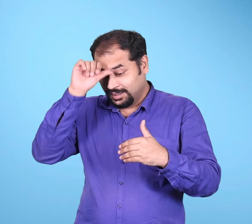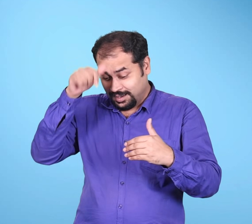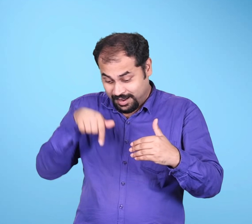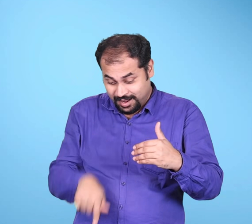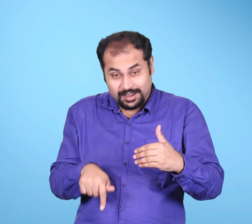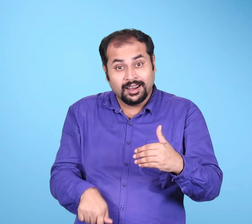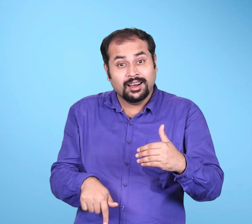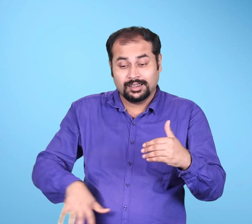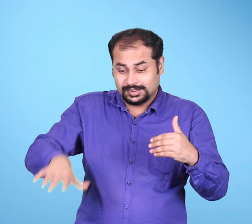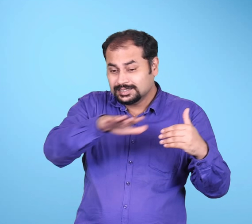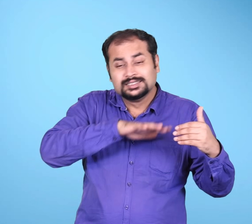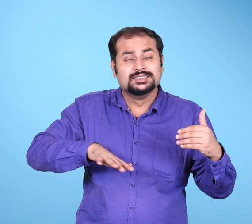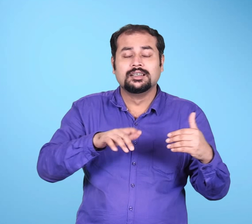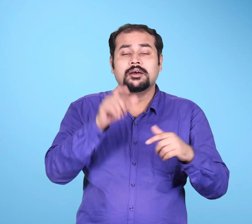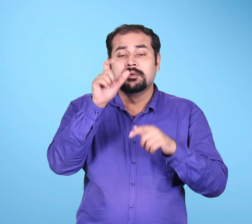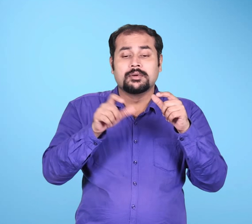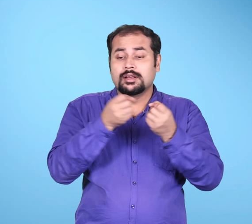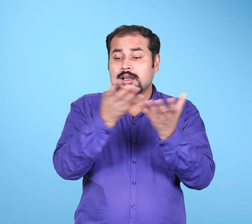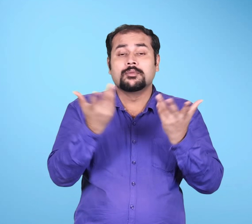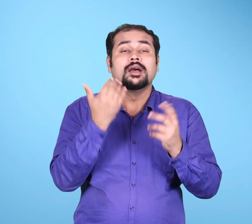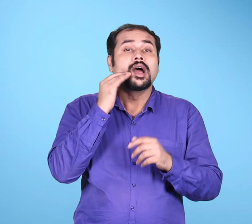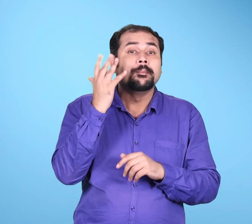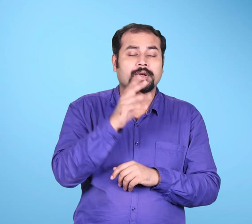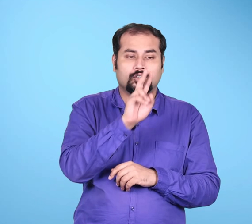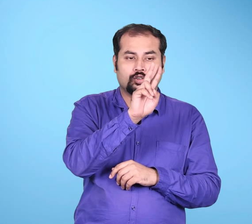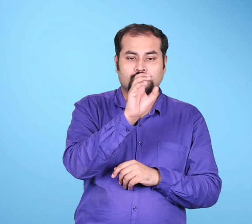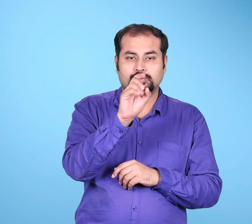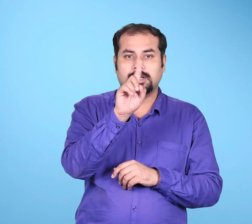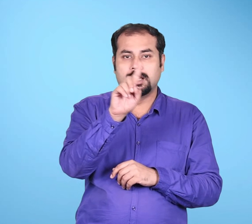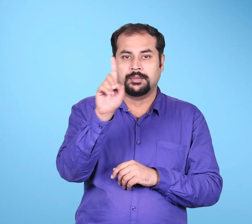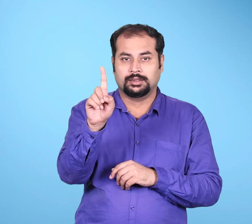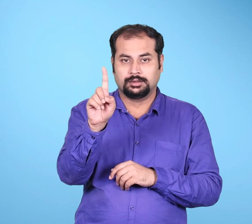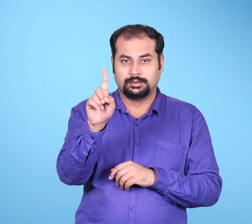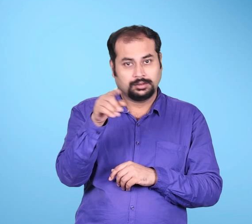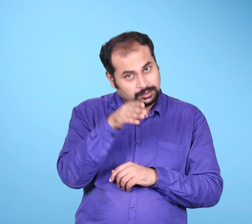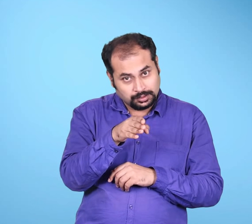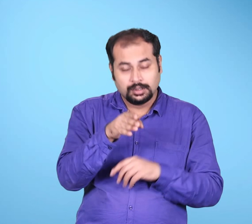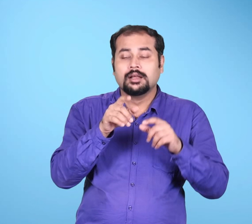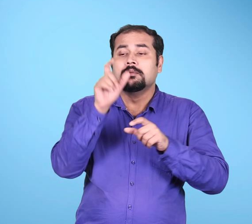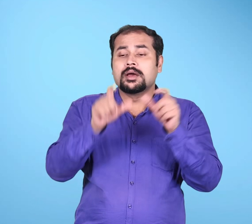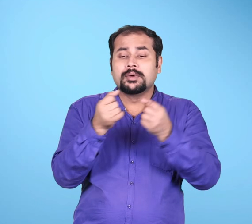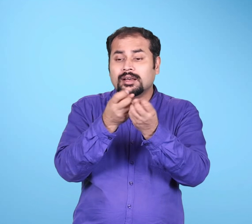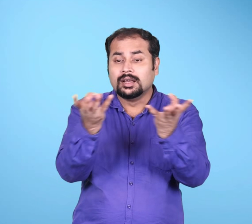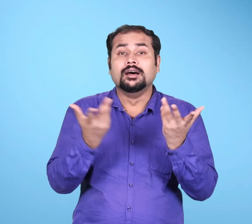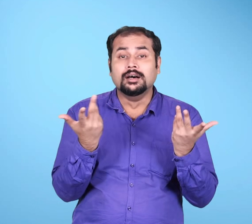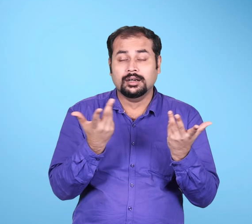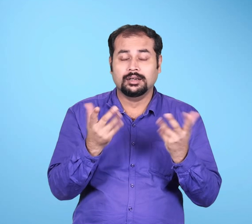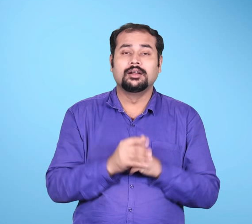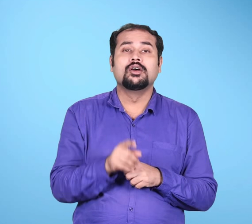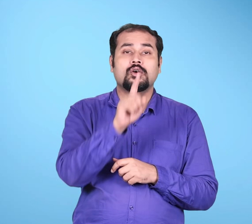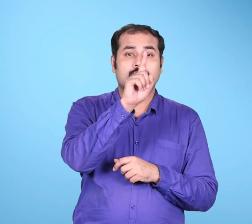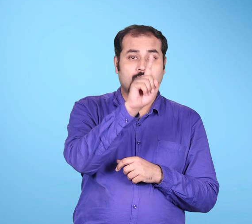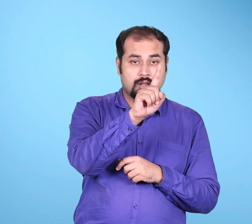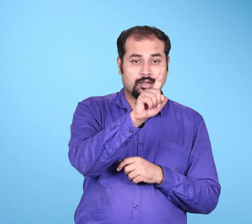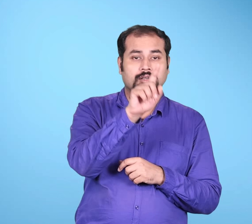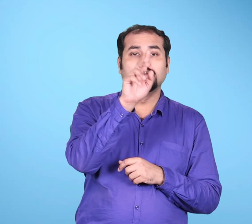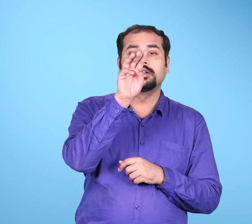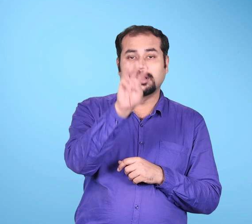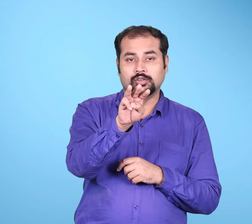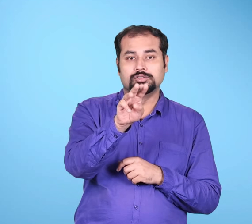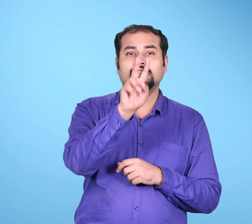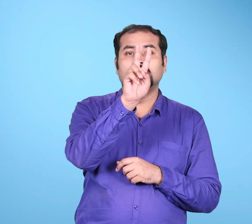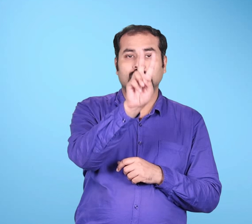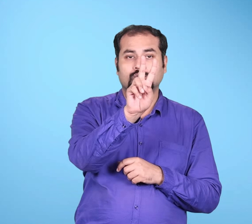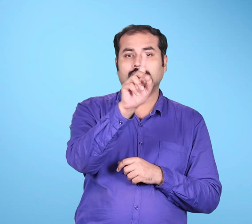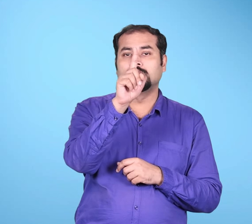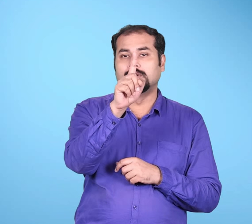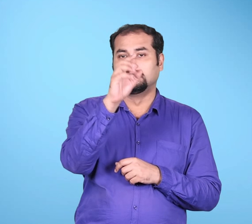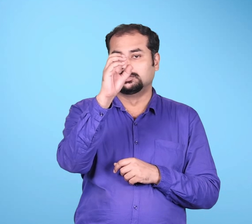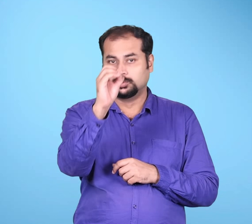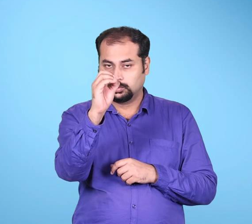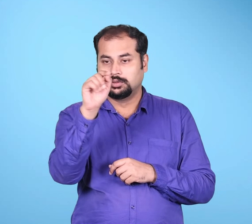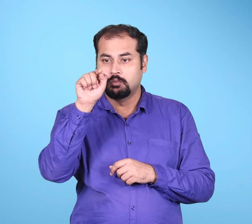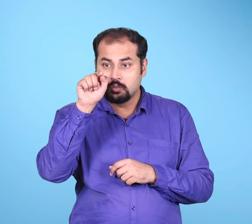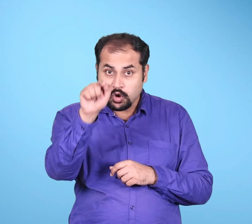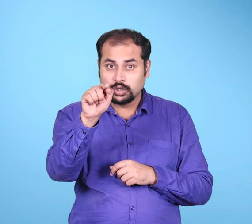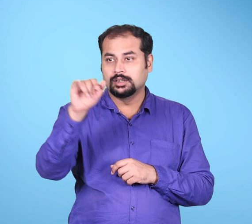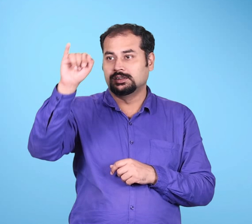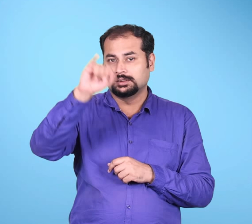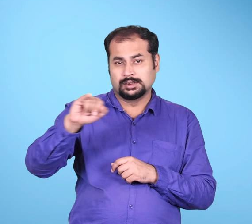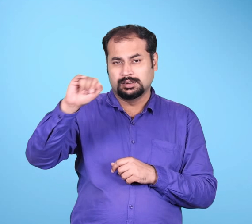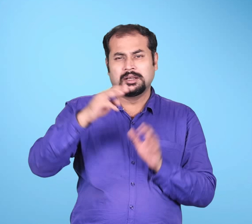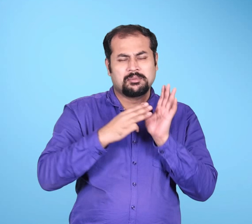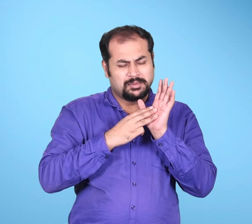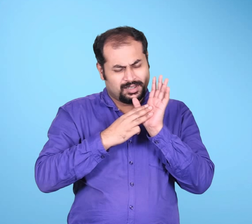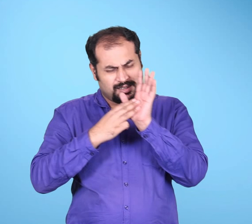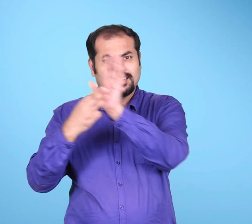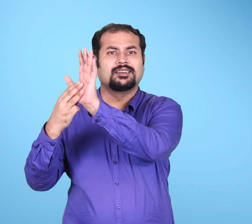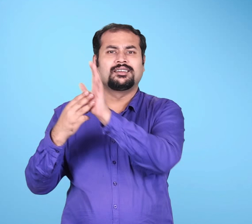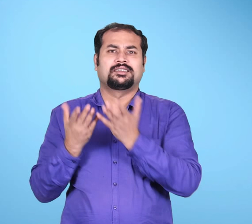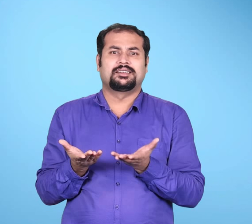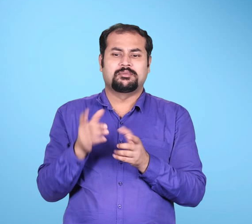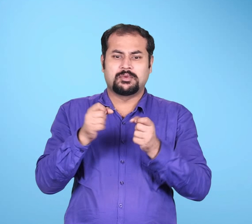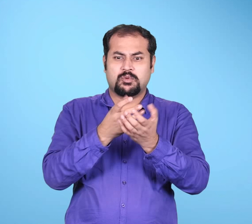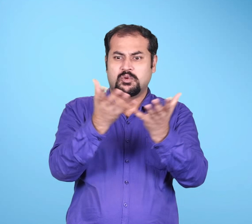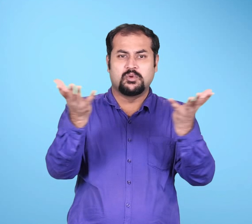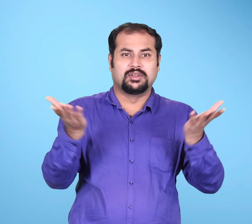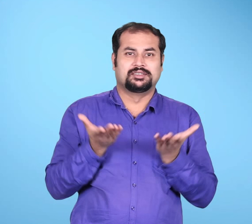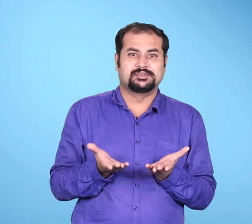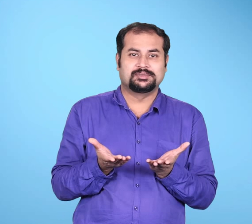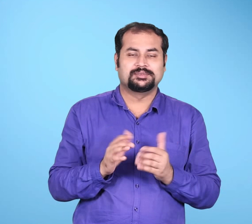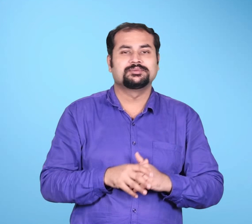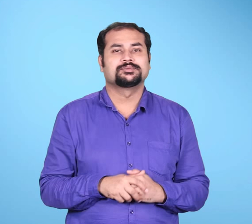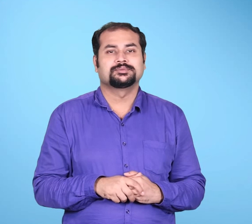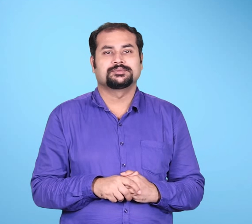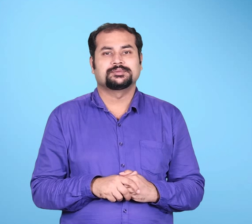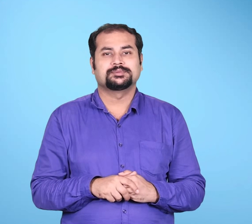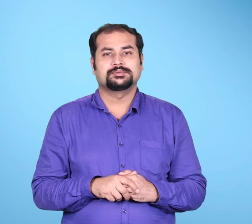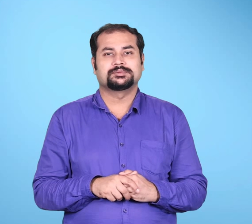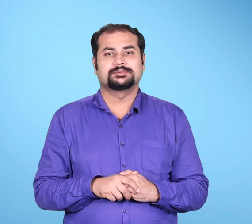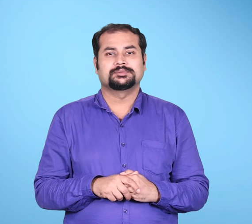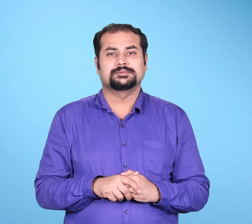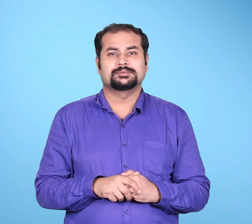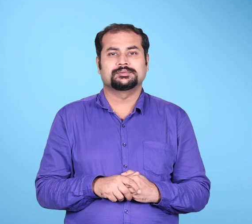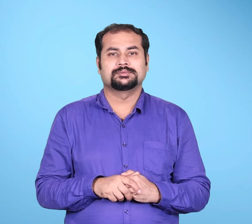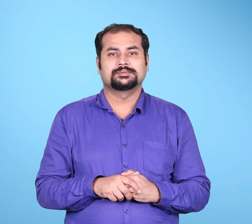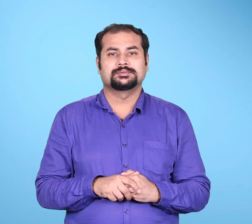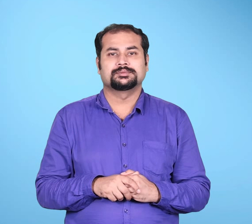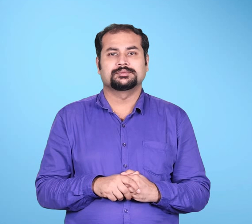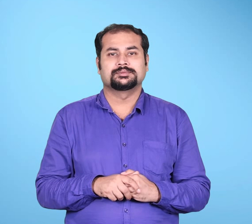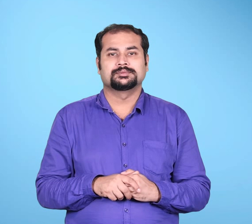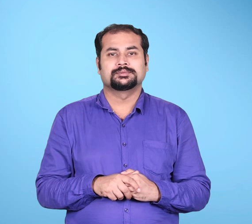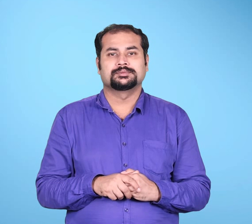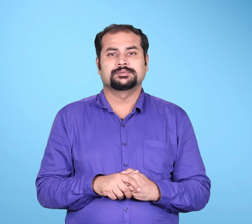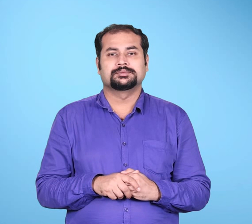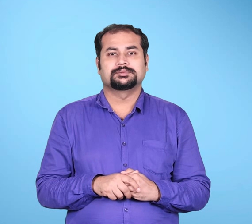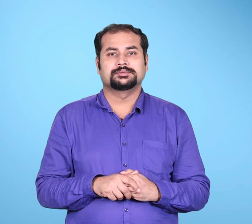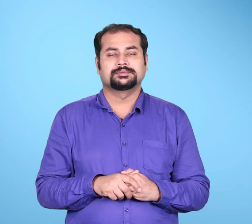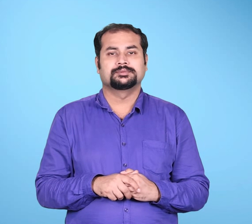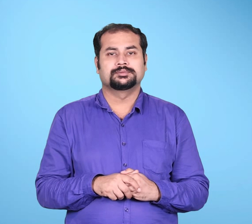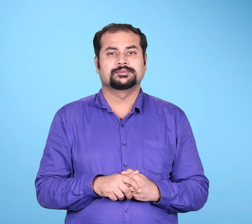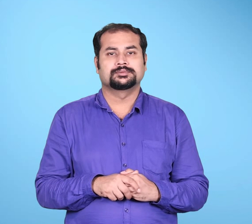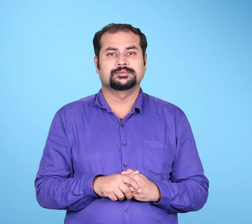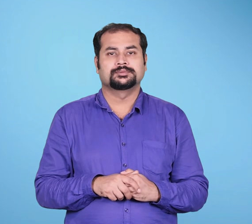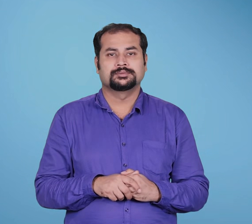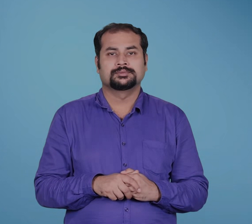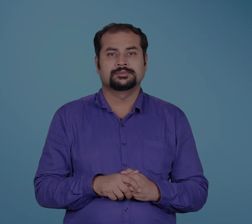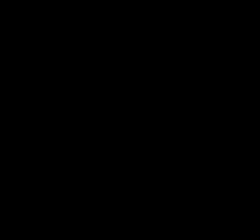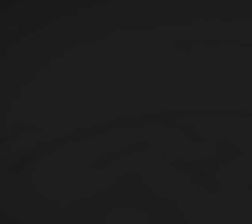March 2011 was 1,210.6 million.